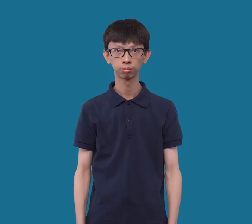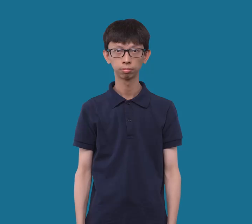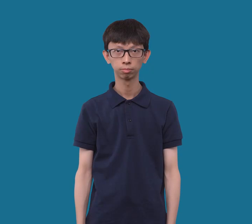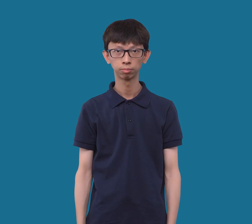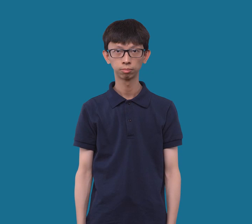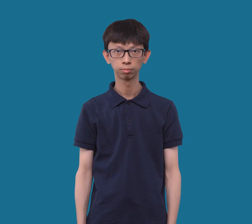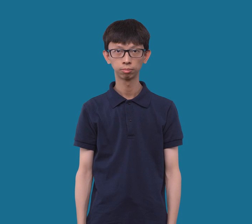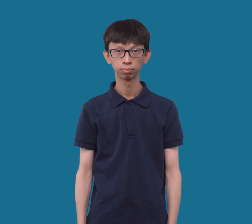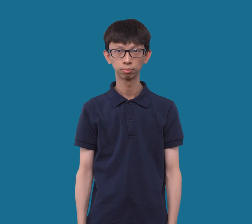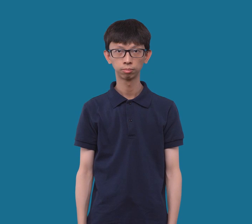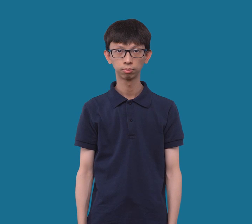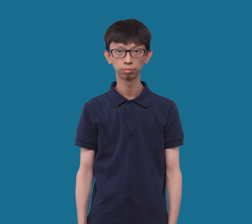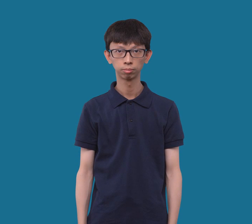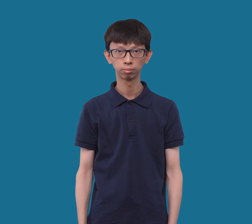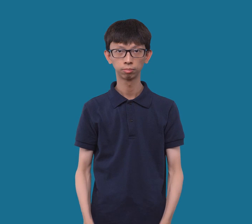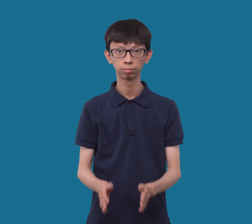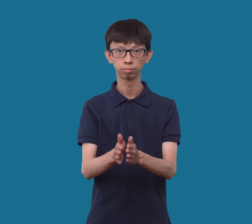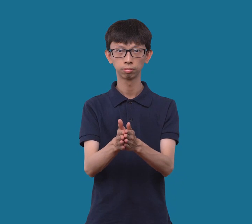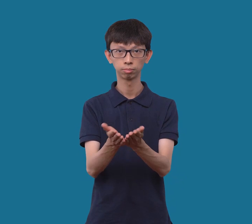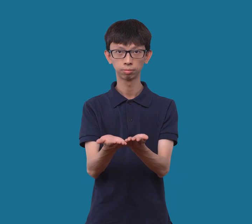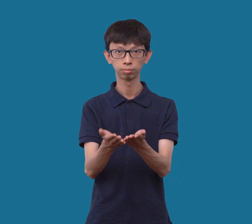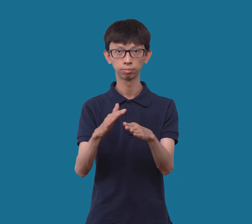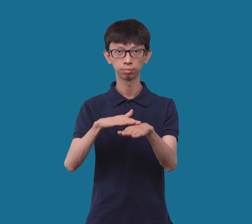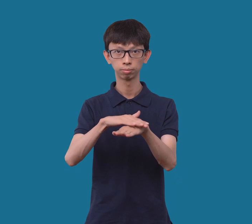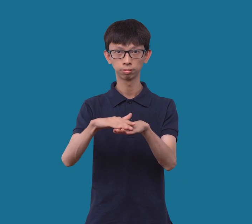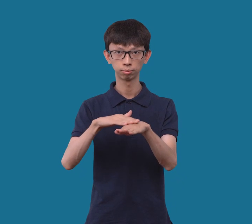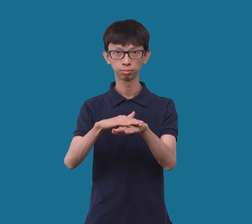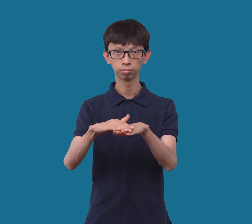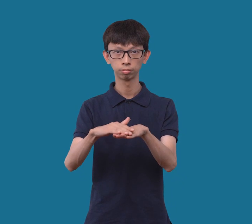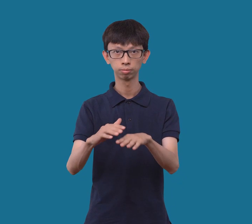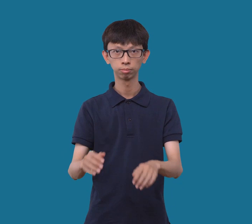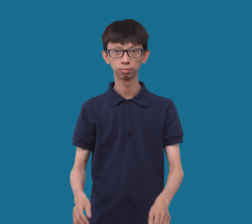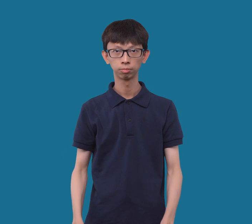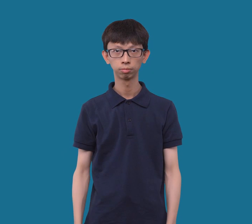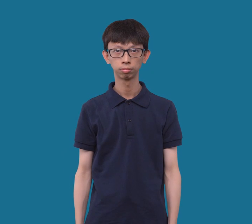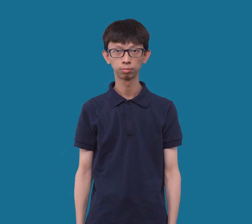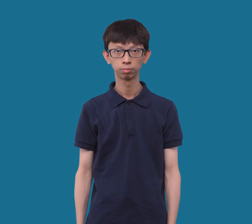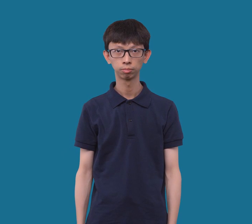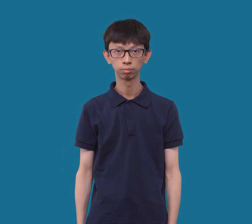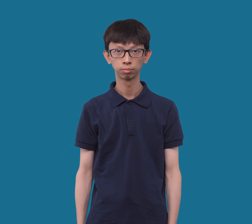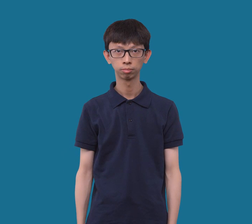bìa sách